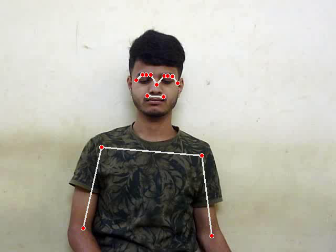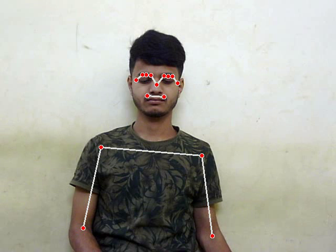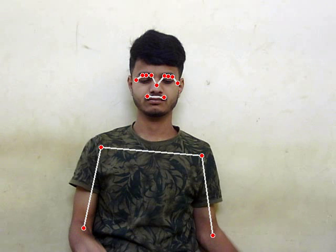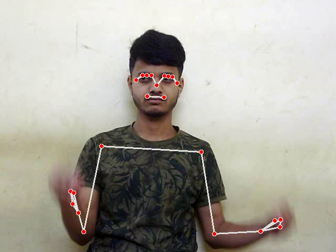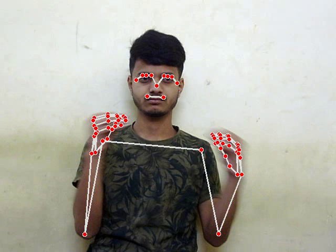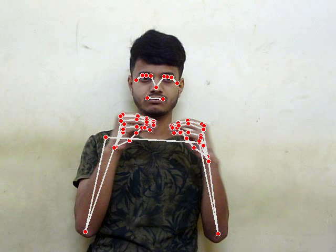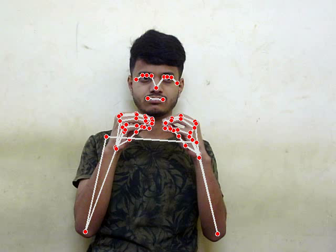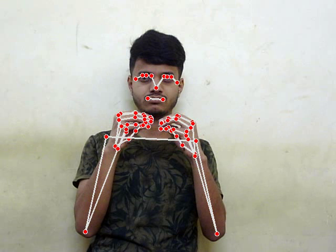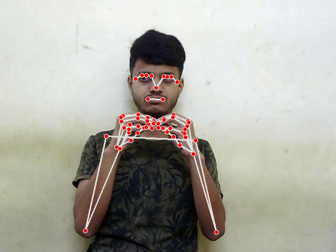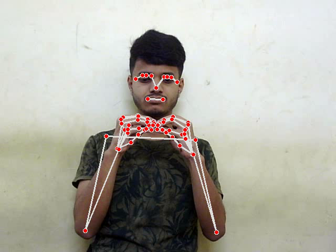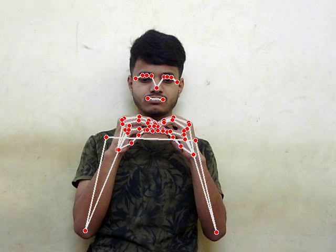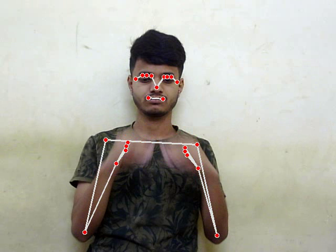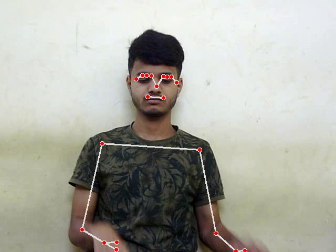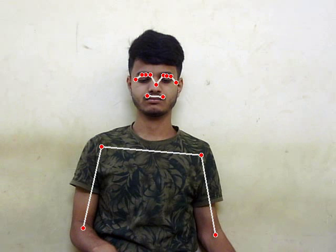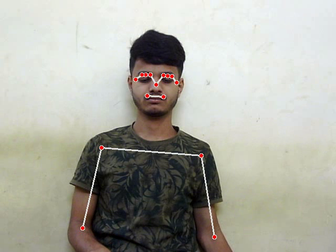more